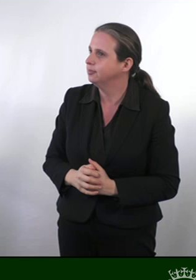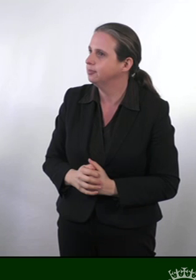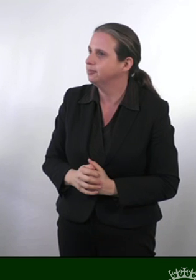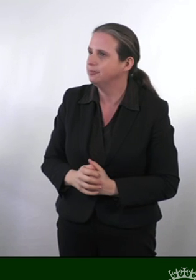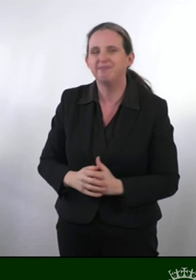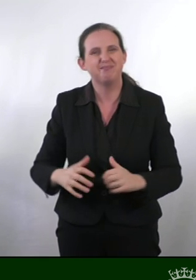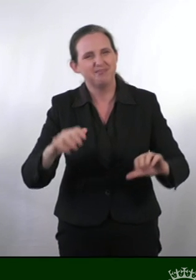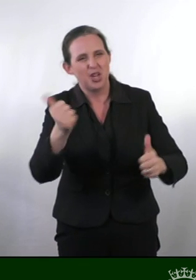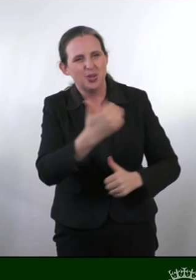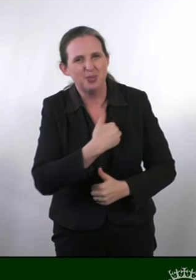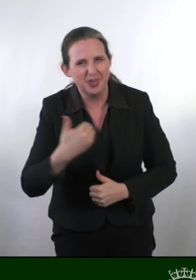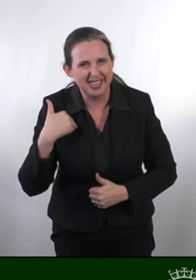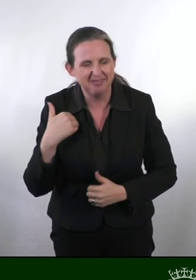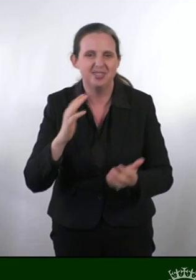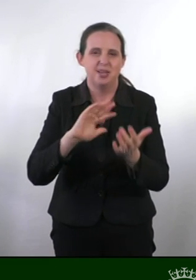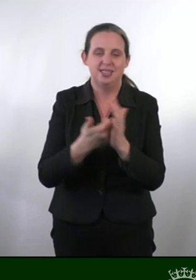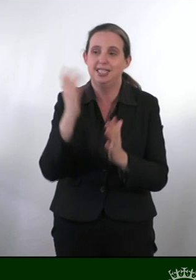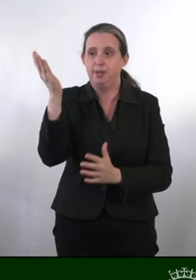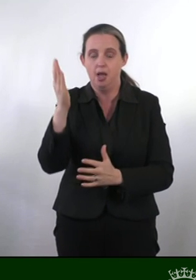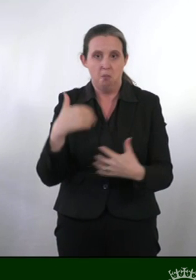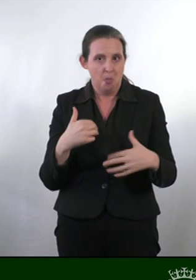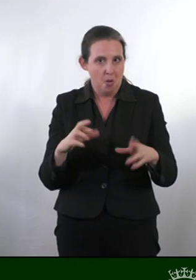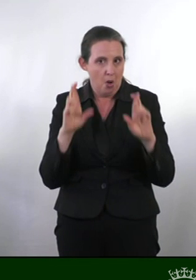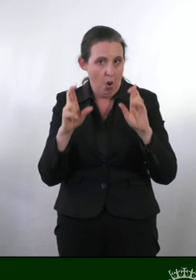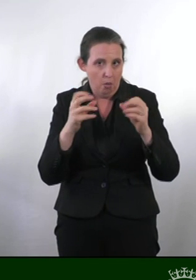Good morning, Mr Speaker. I hope very much that our connection works today.